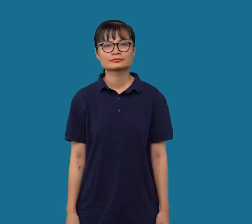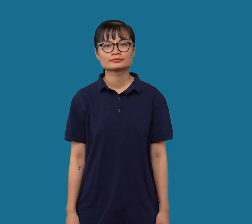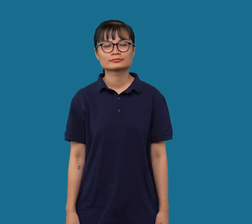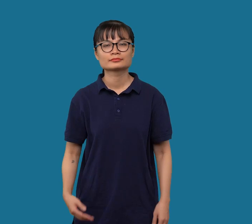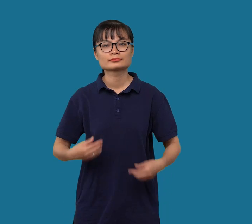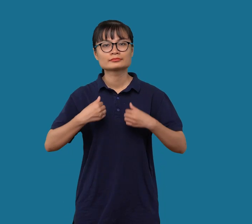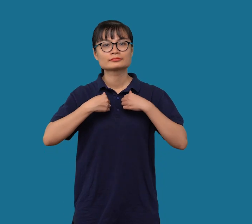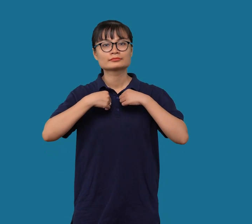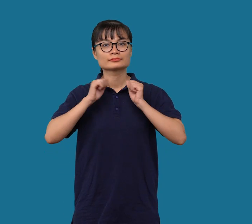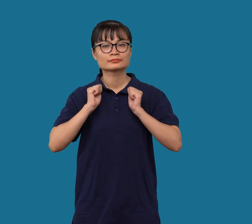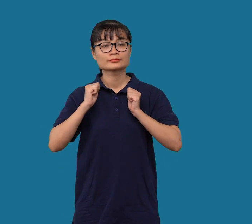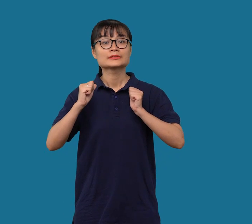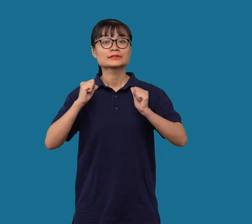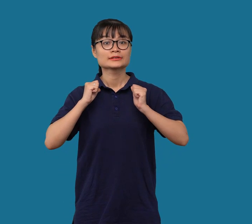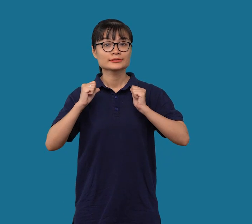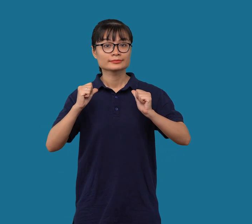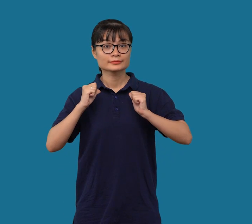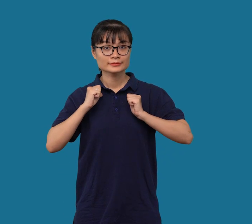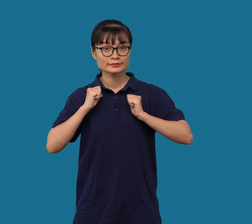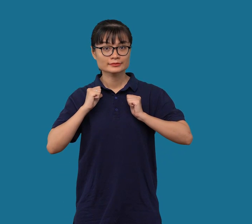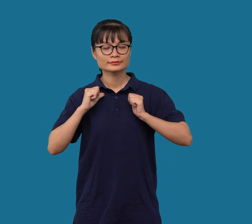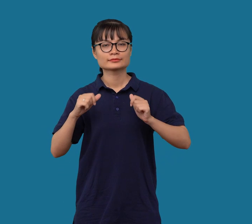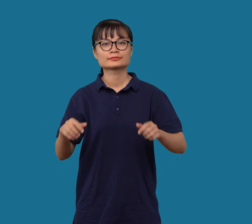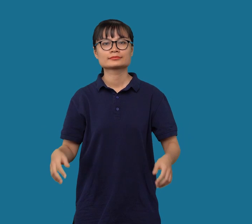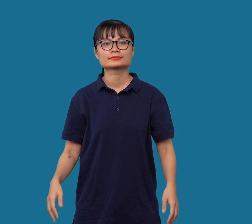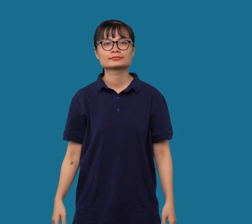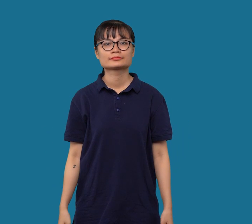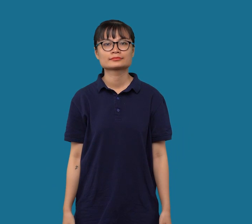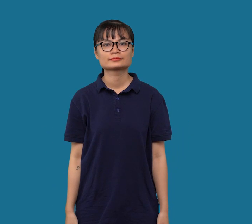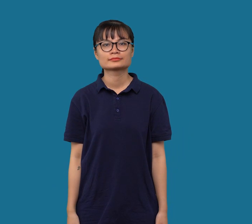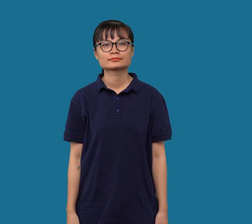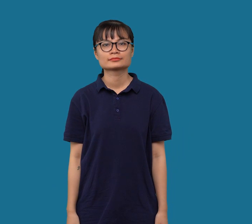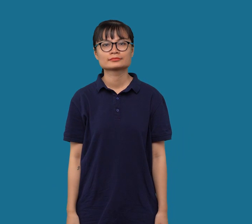sơ mi